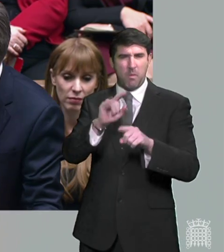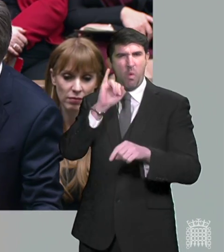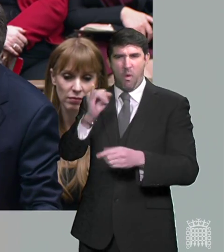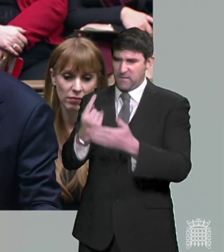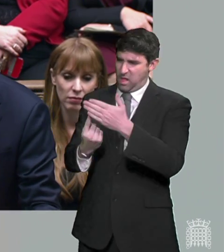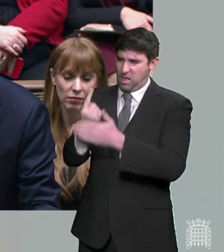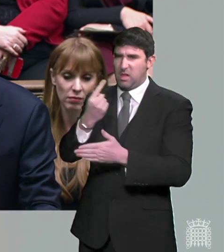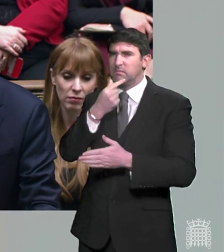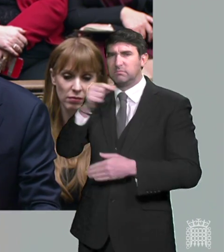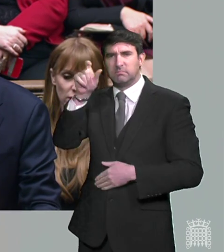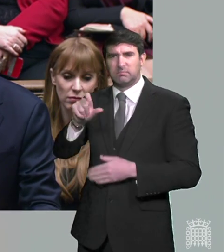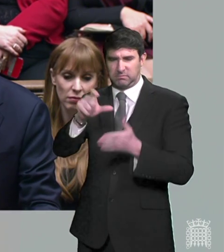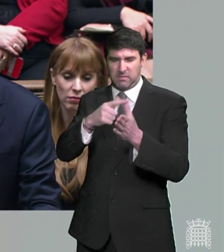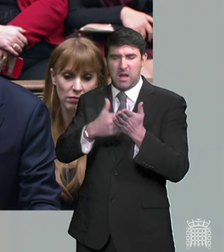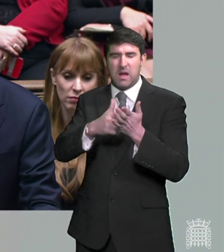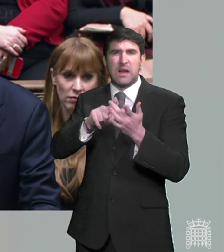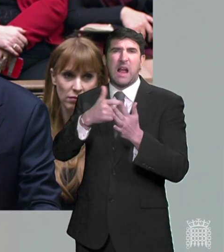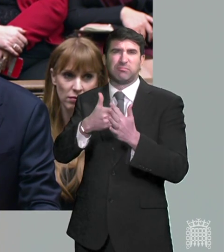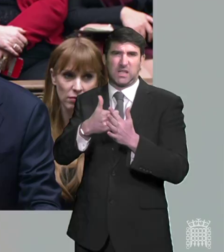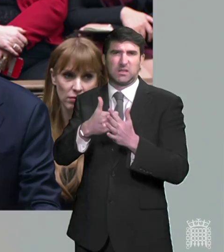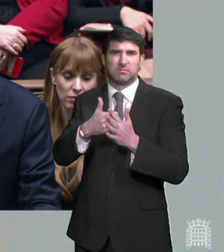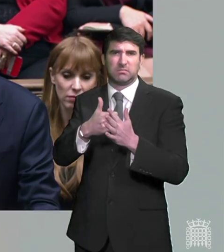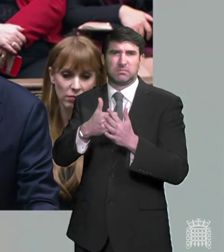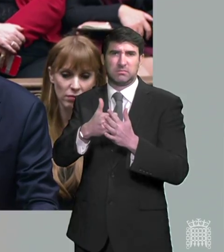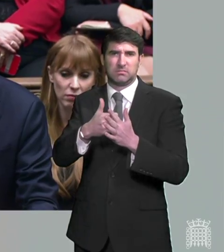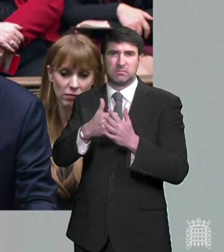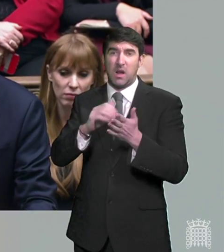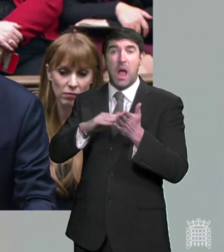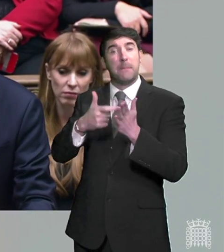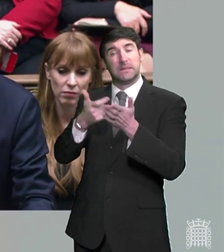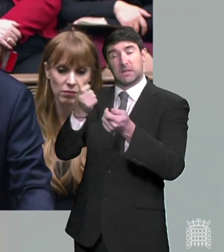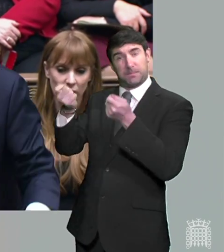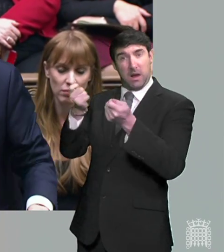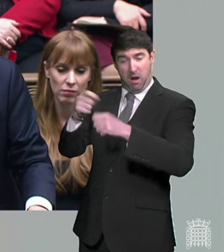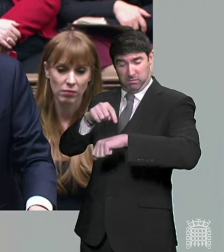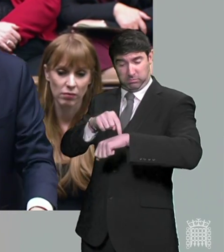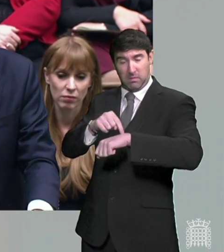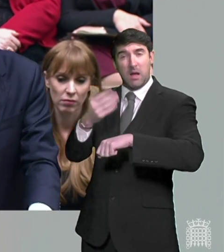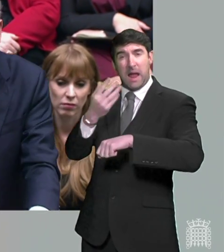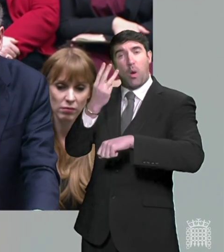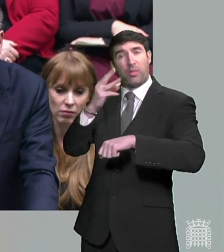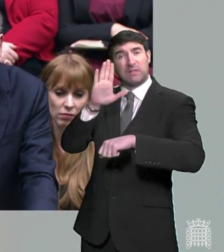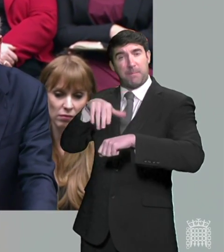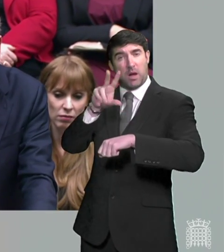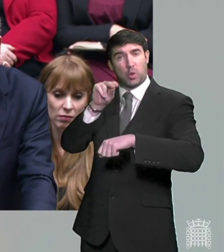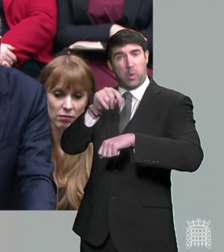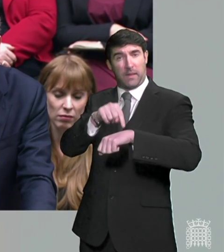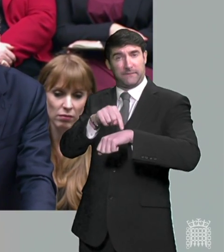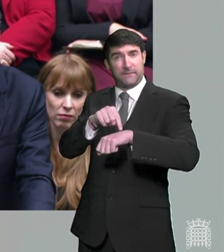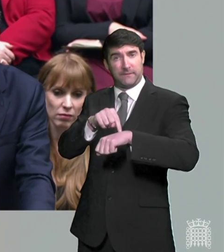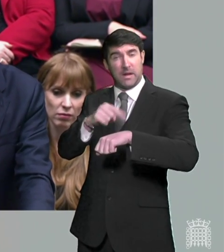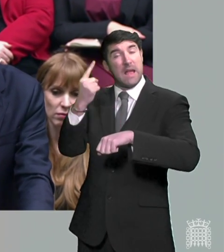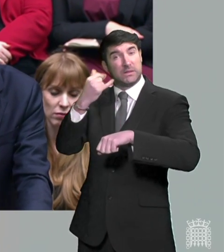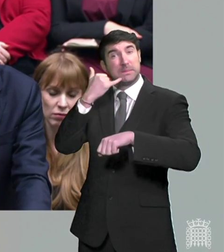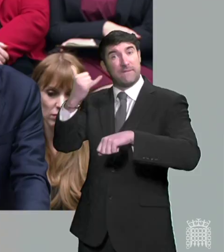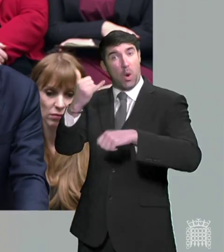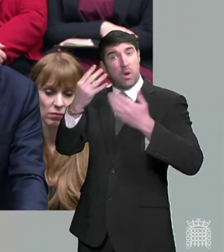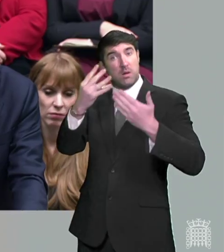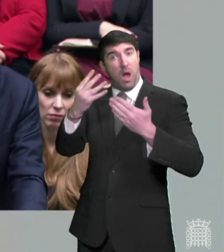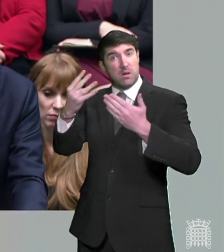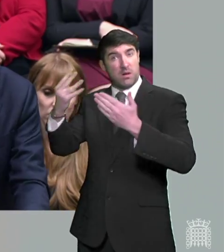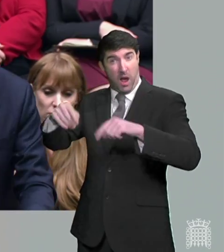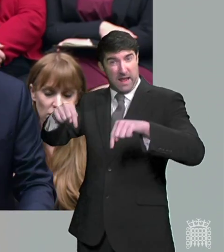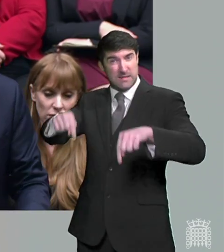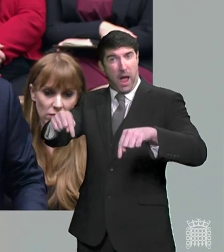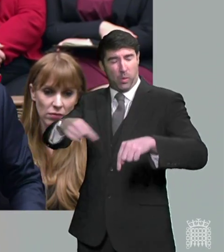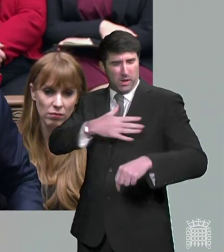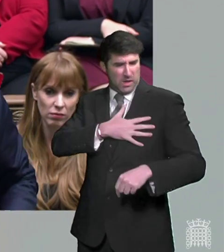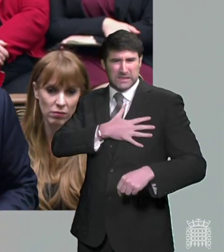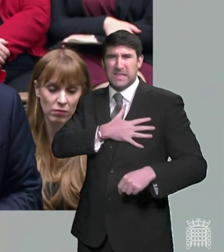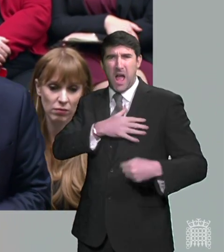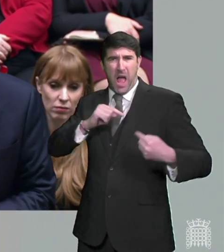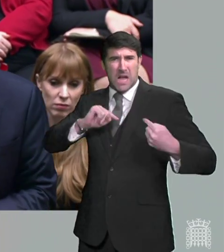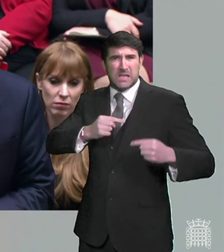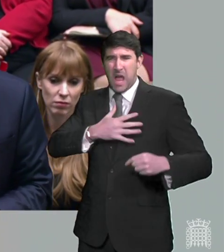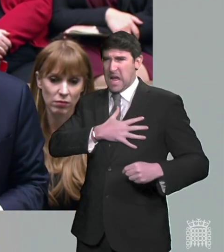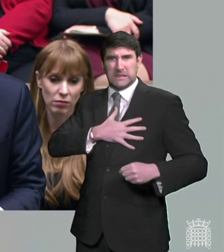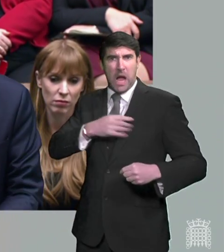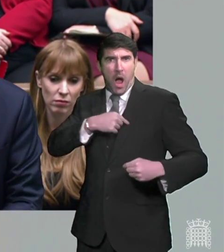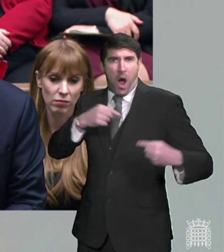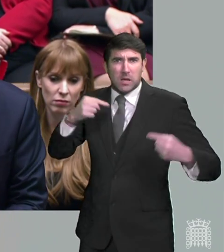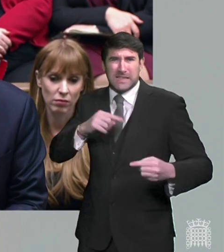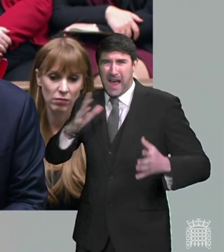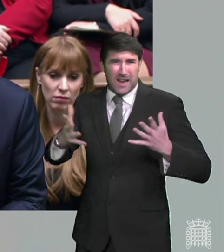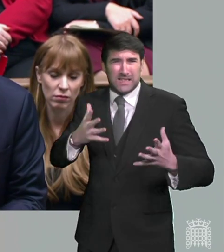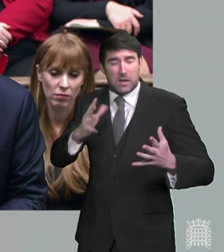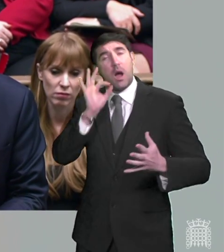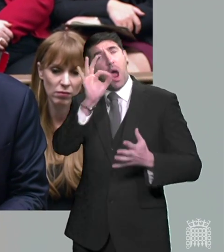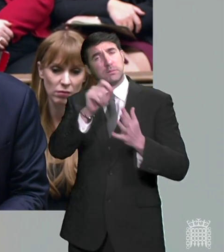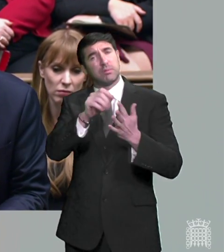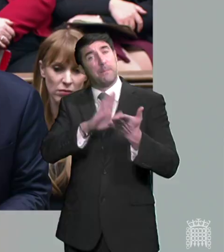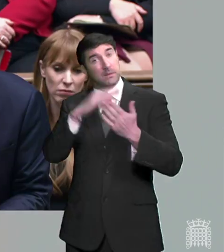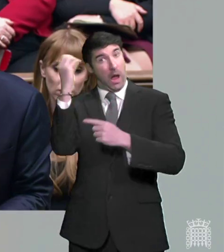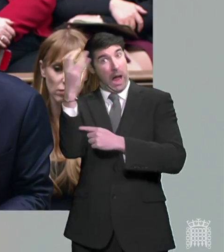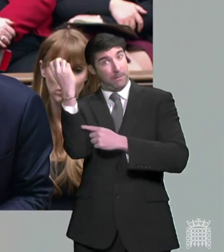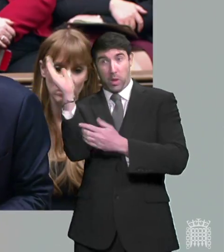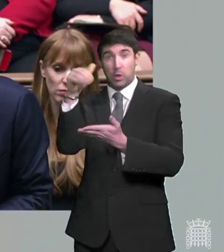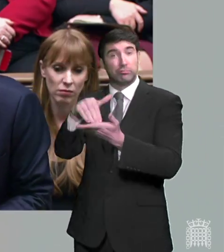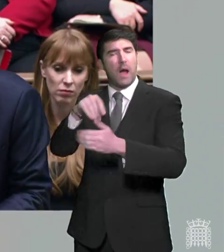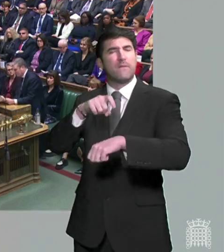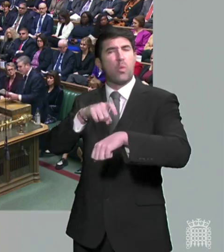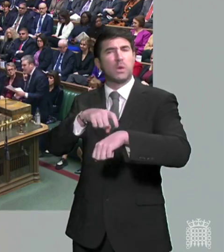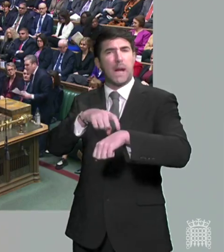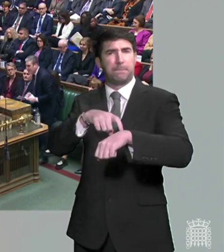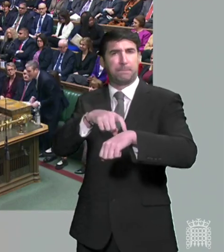It is three minutes past 12. If somebody phones 999 now because they have chest pains and fear it might be a heart attack, when would the Prime Minister expect an ambulance to arrive?